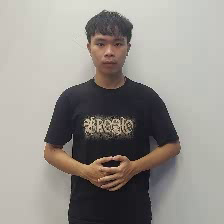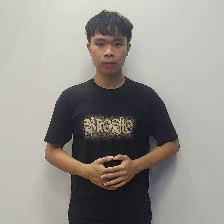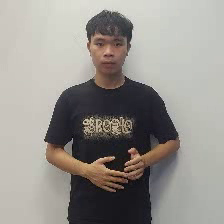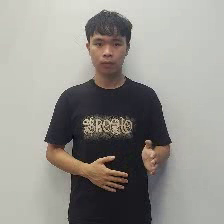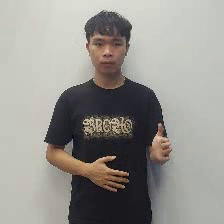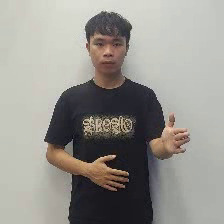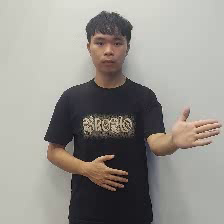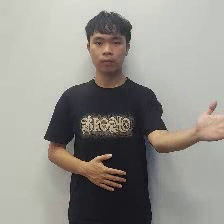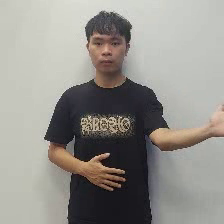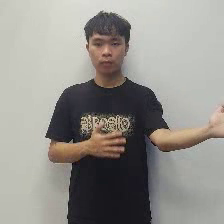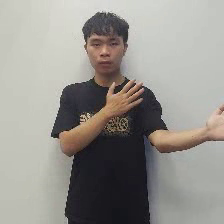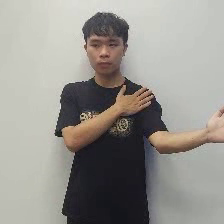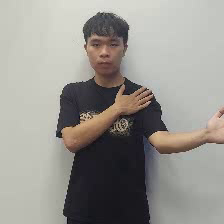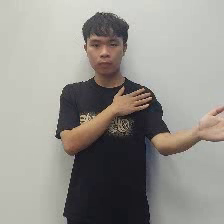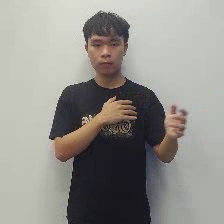Rẽ trái